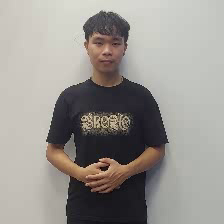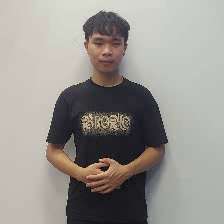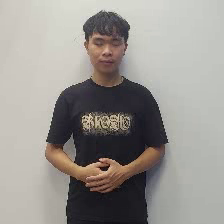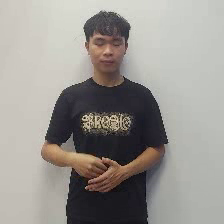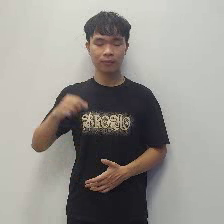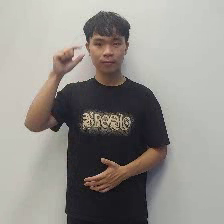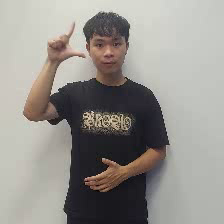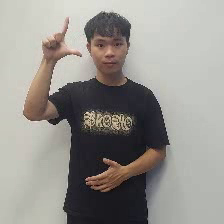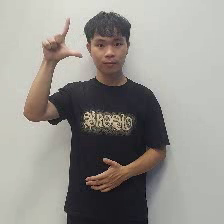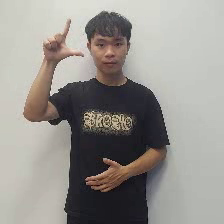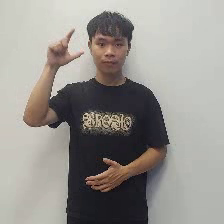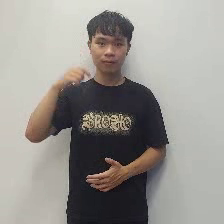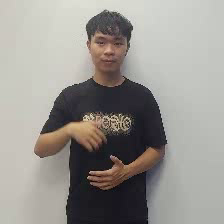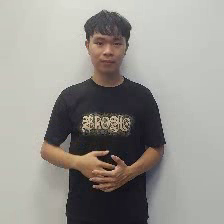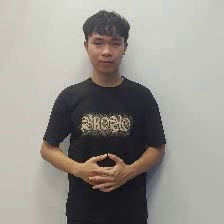Thức dậy